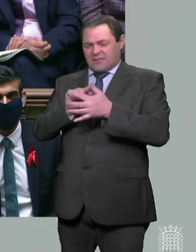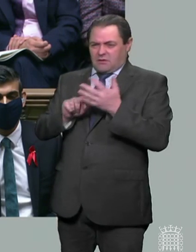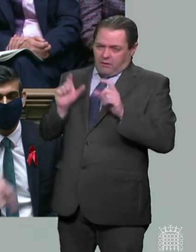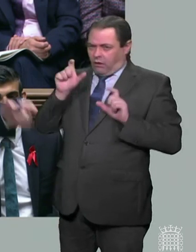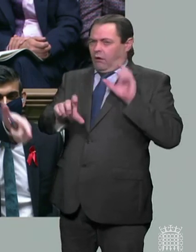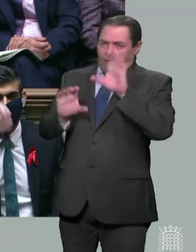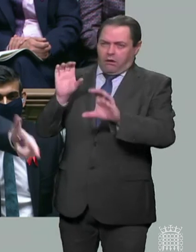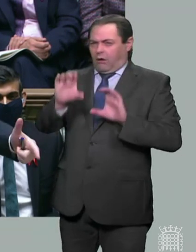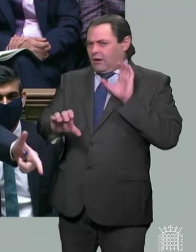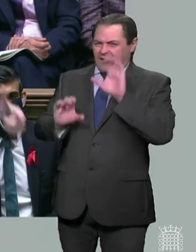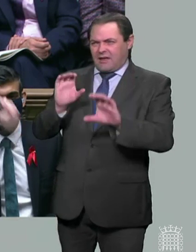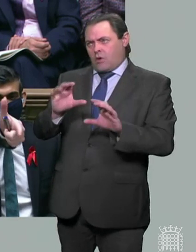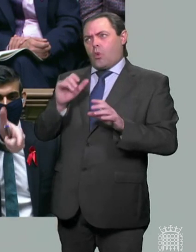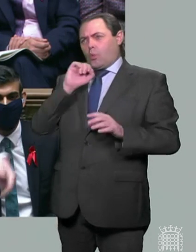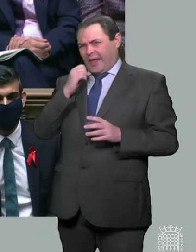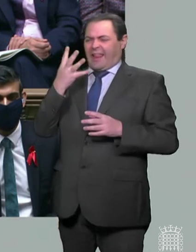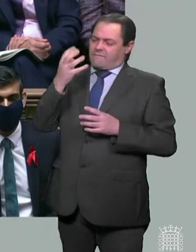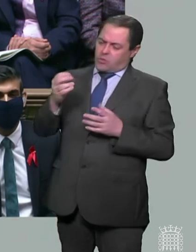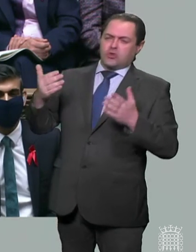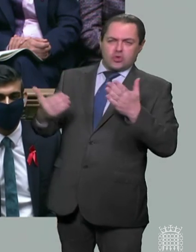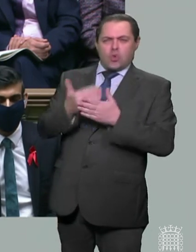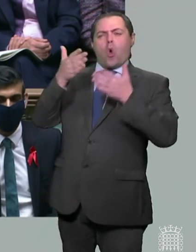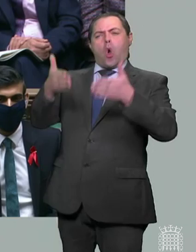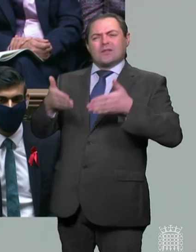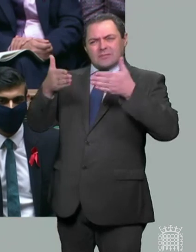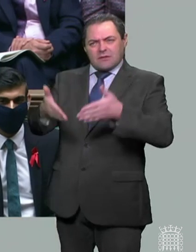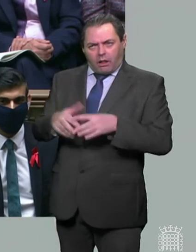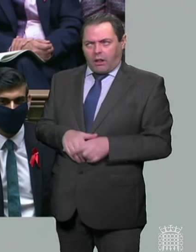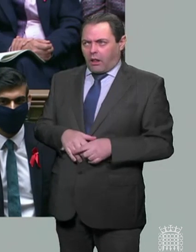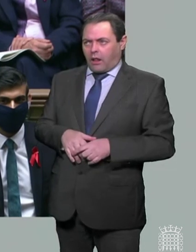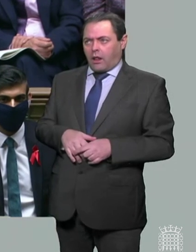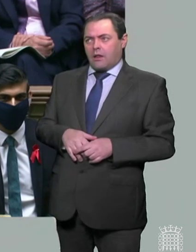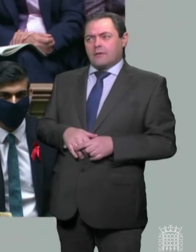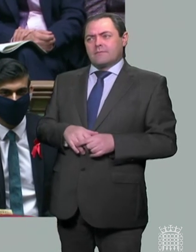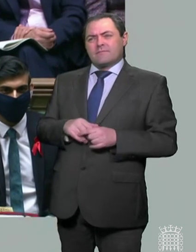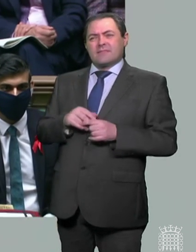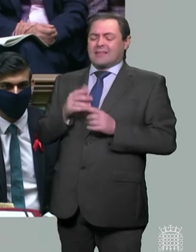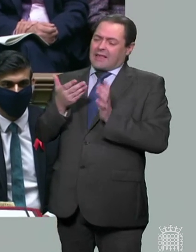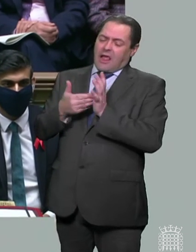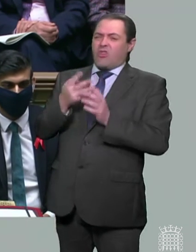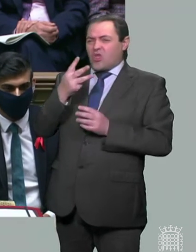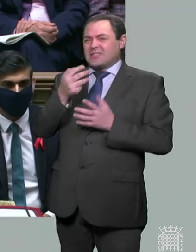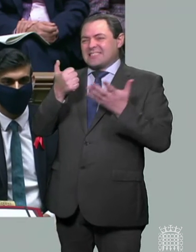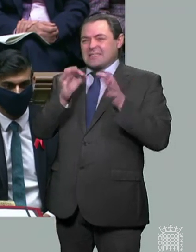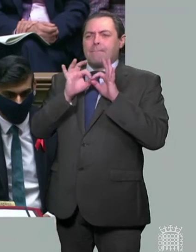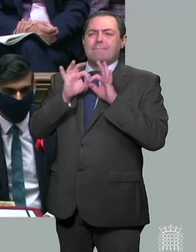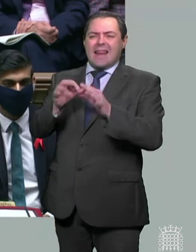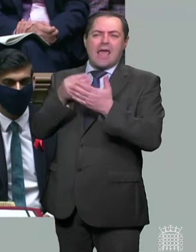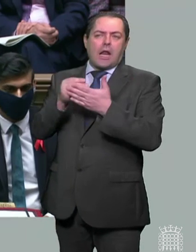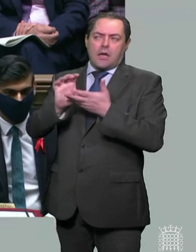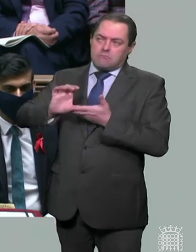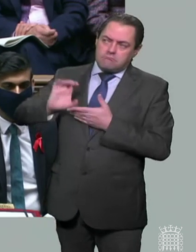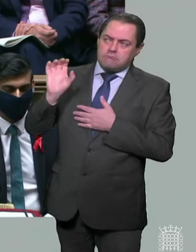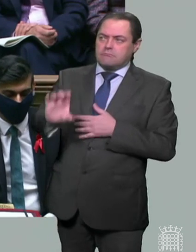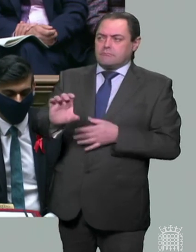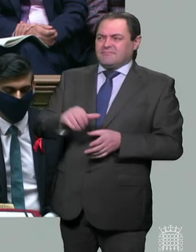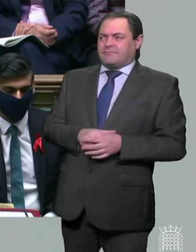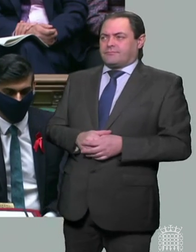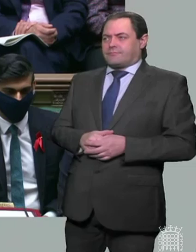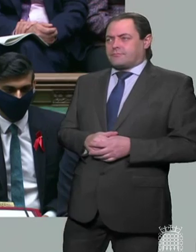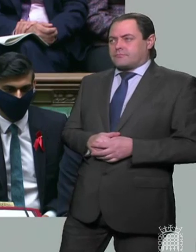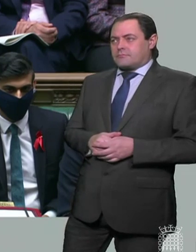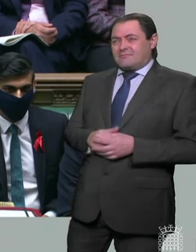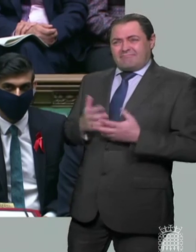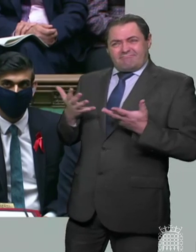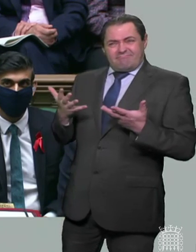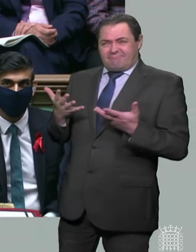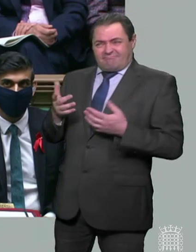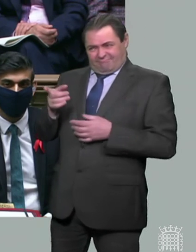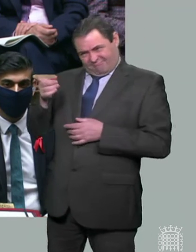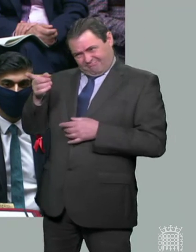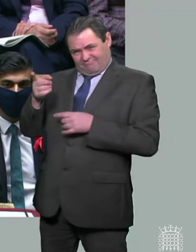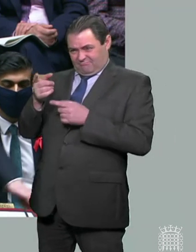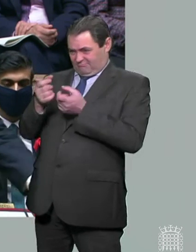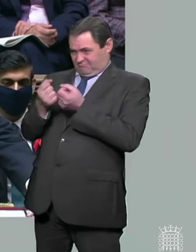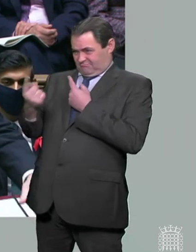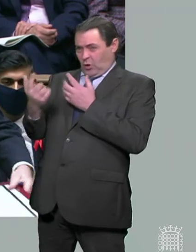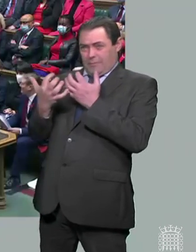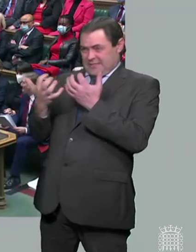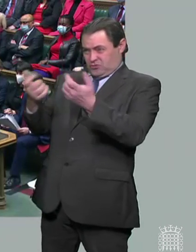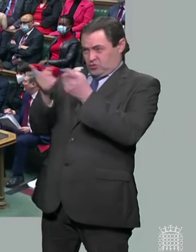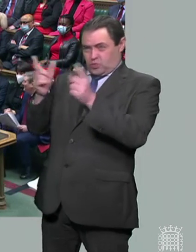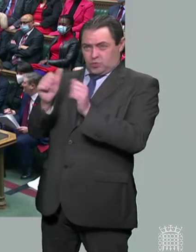We are helping to build another 40 new hospitals with an injection of £36 billion of investment, which that party voted against.